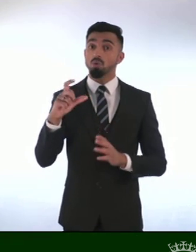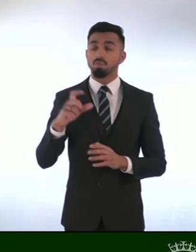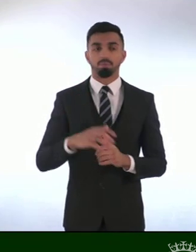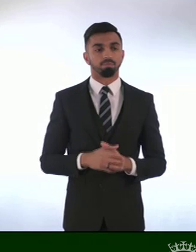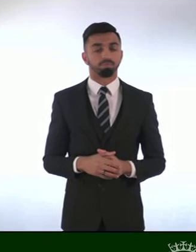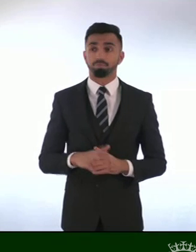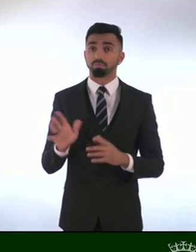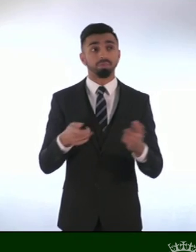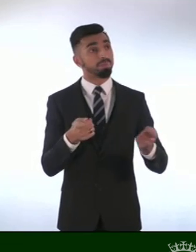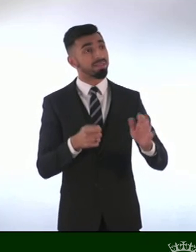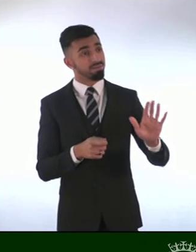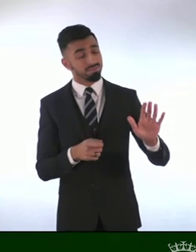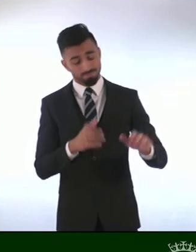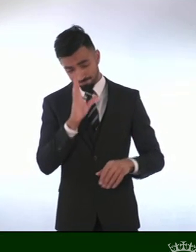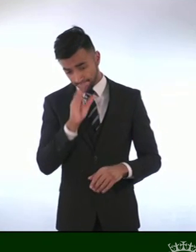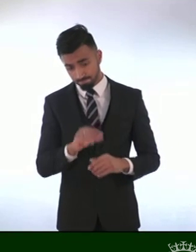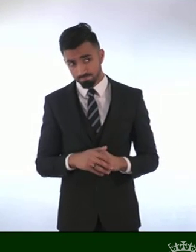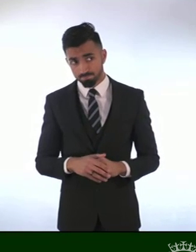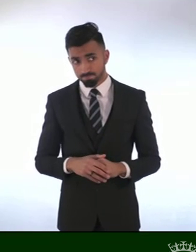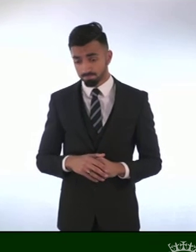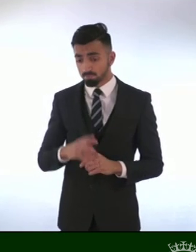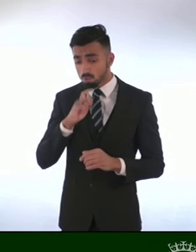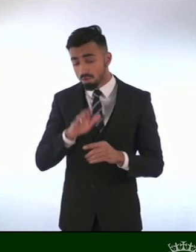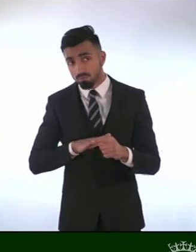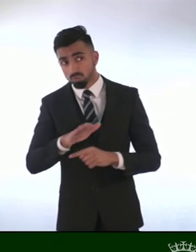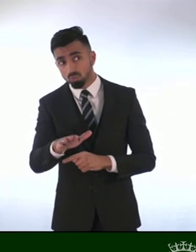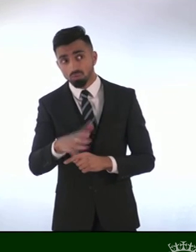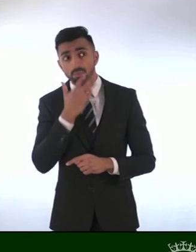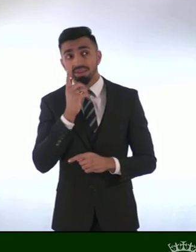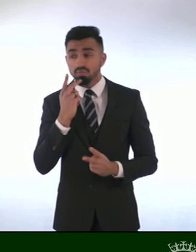Our response must be bold and it must be decisive.